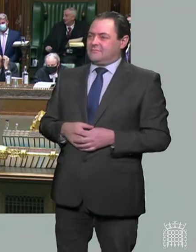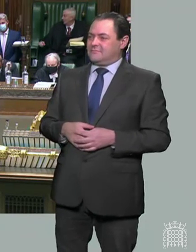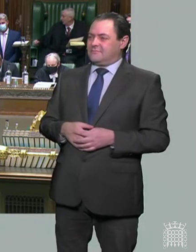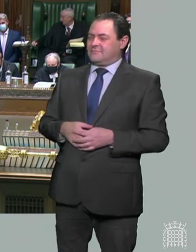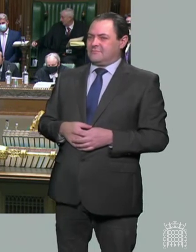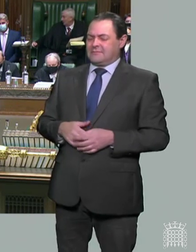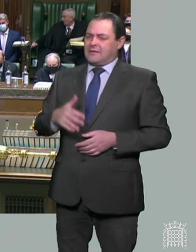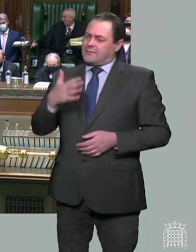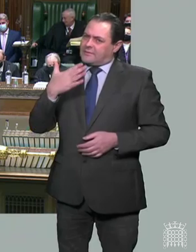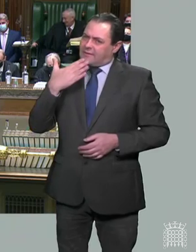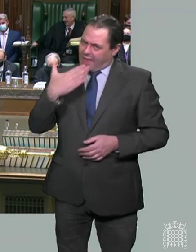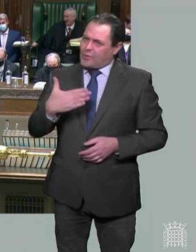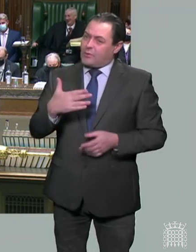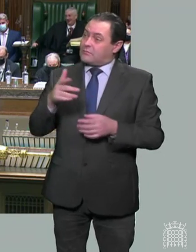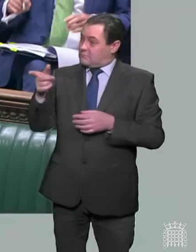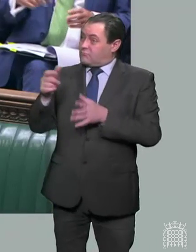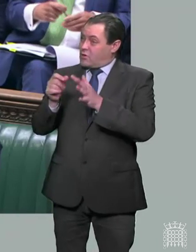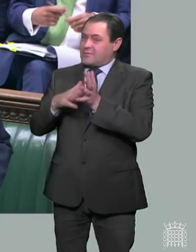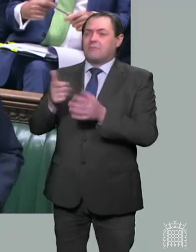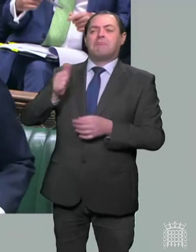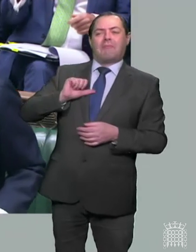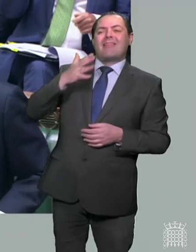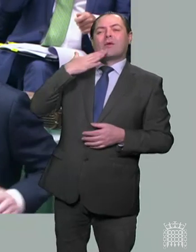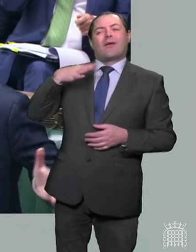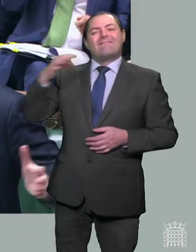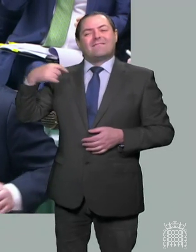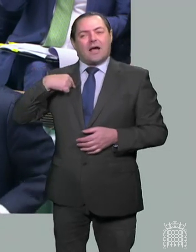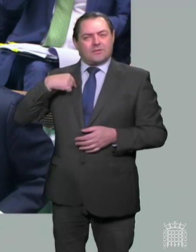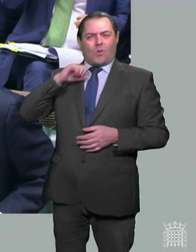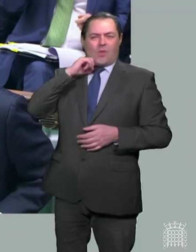I thank my honourable Friend for his kind invitation. I will certainly keep it mind.